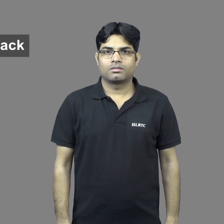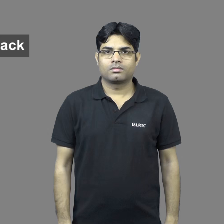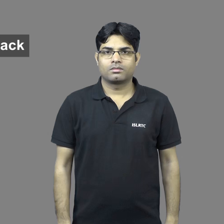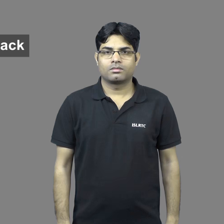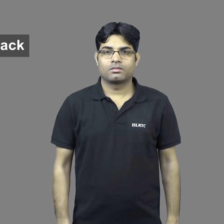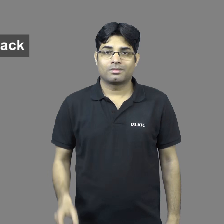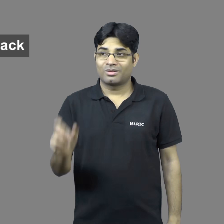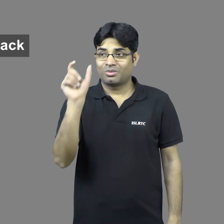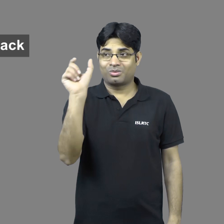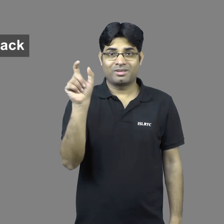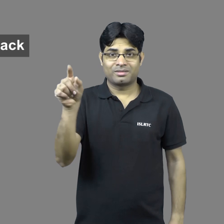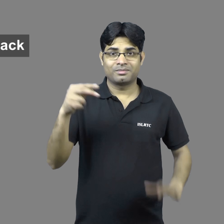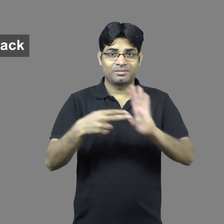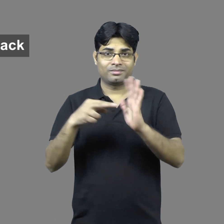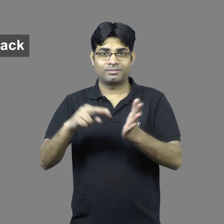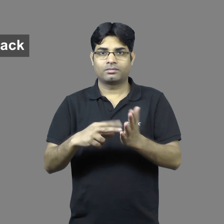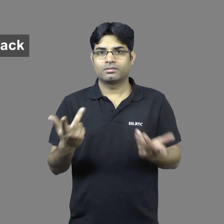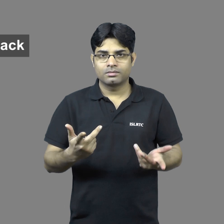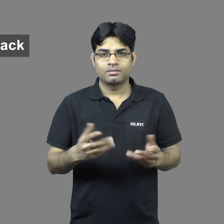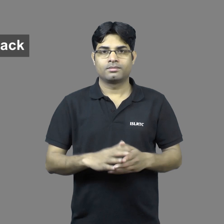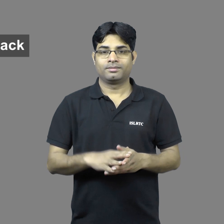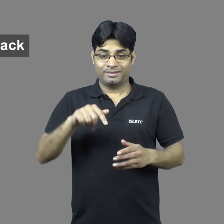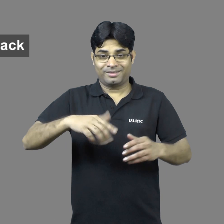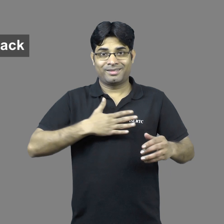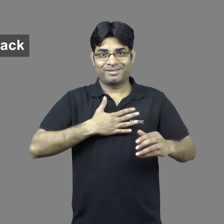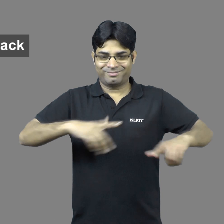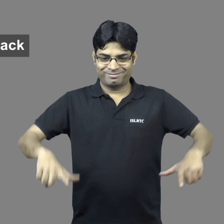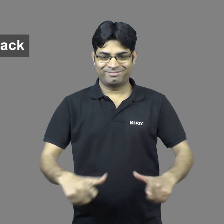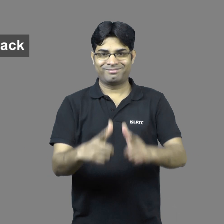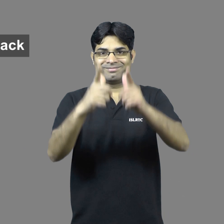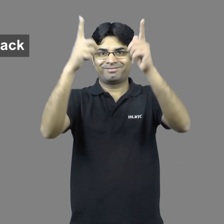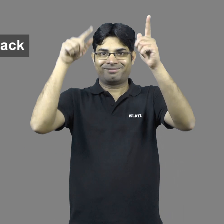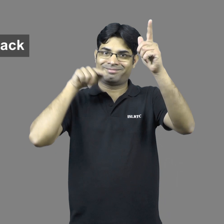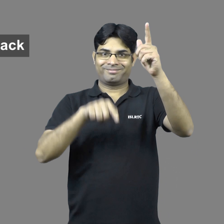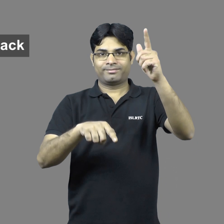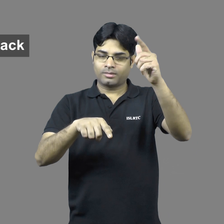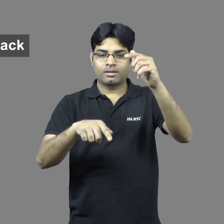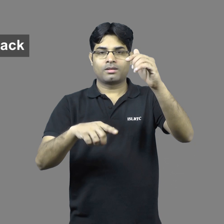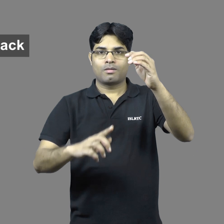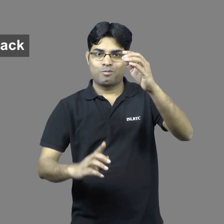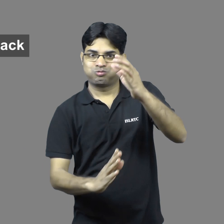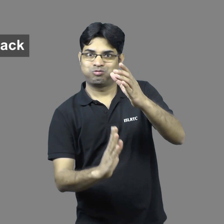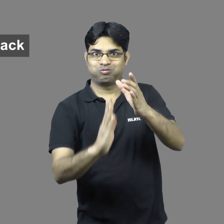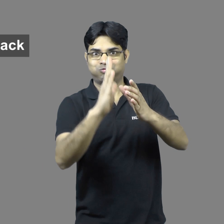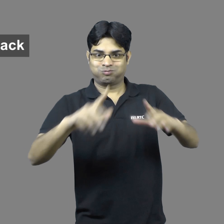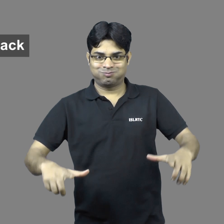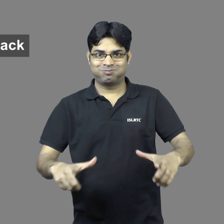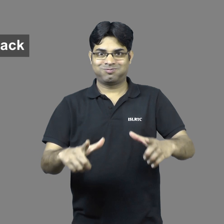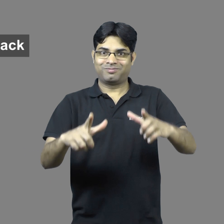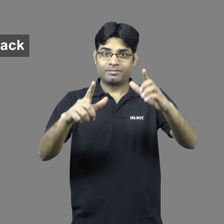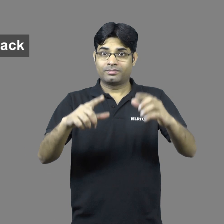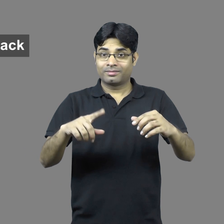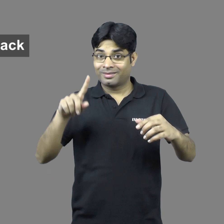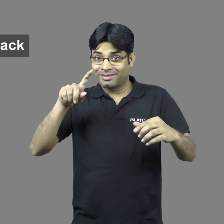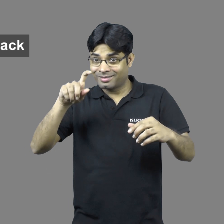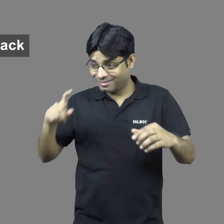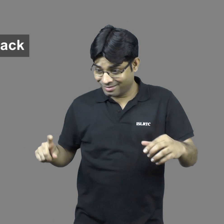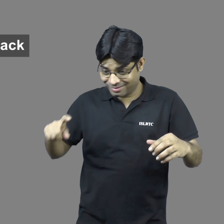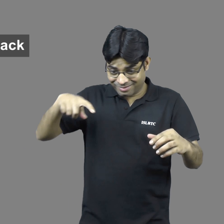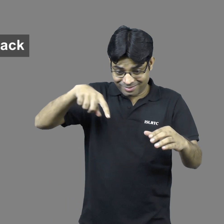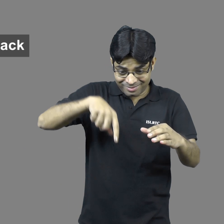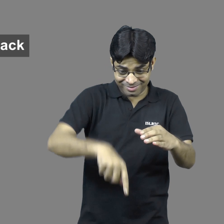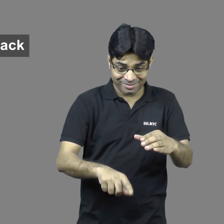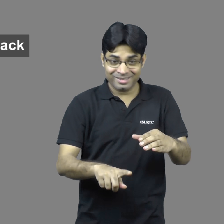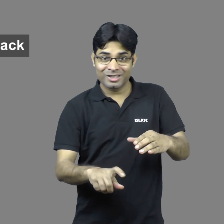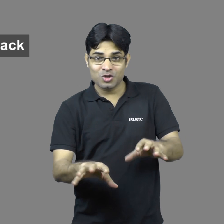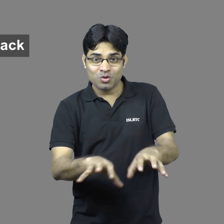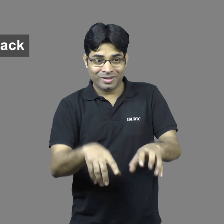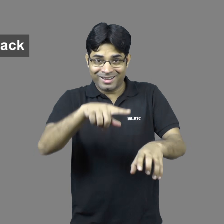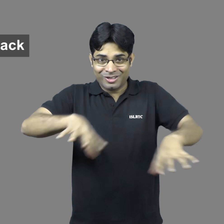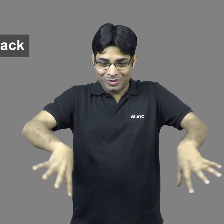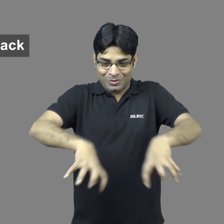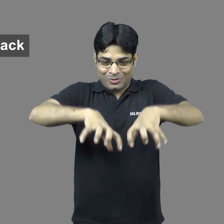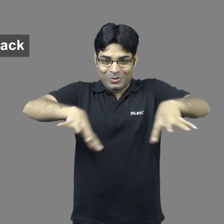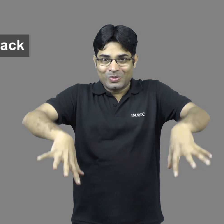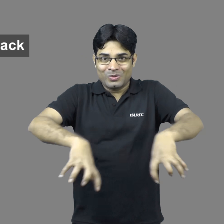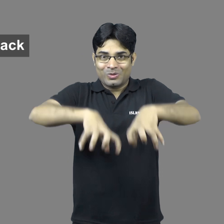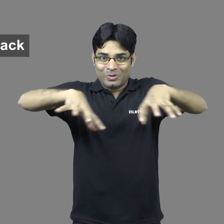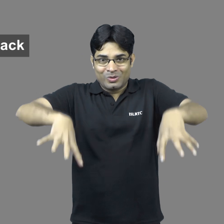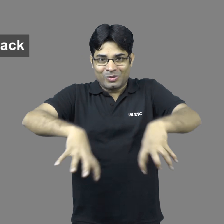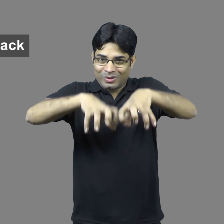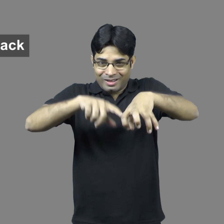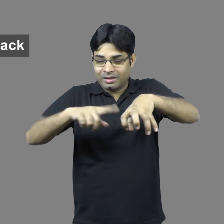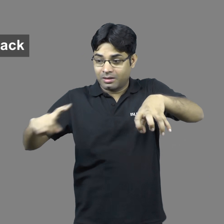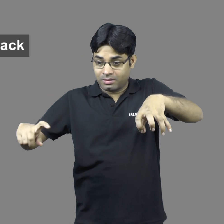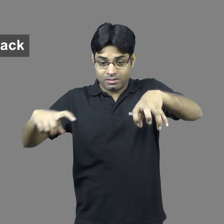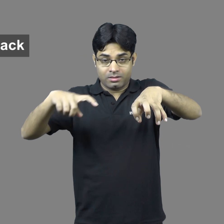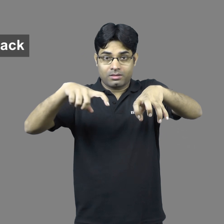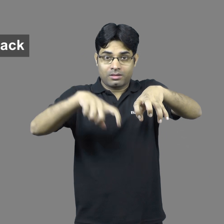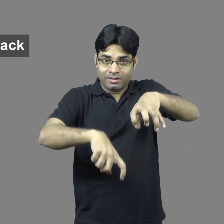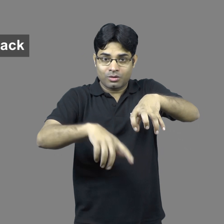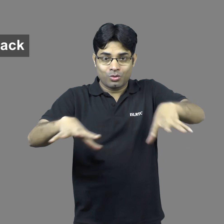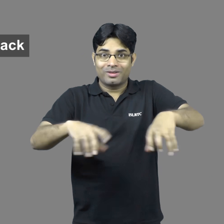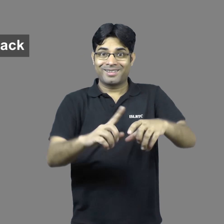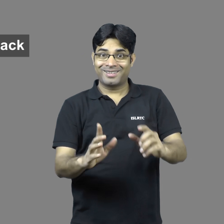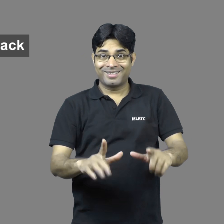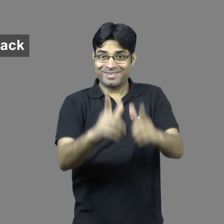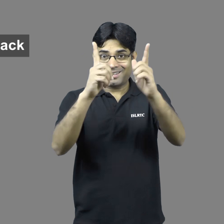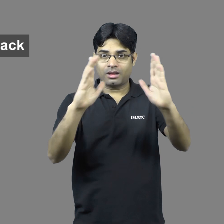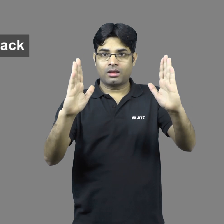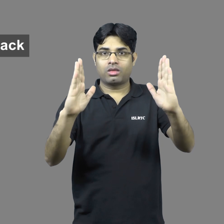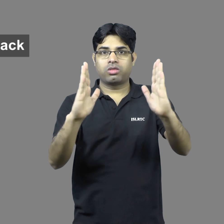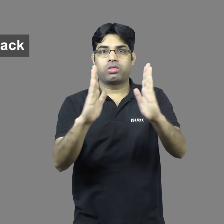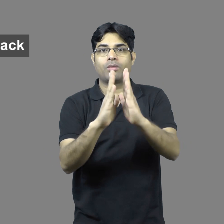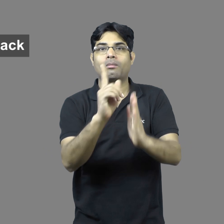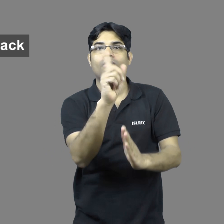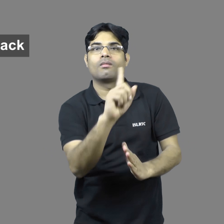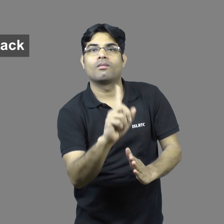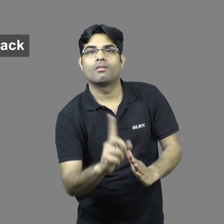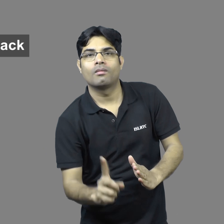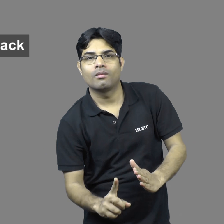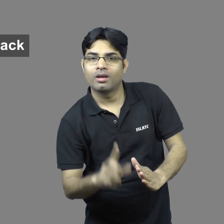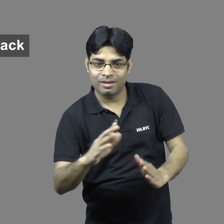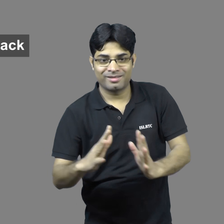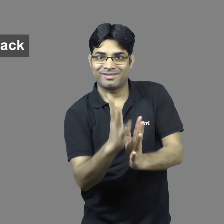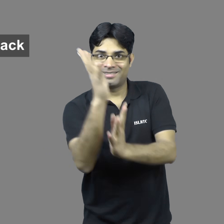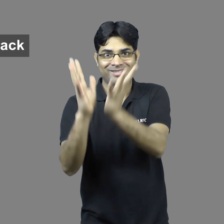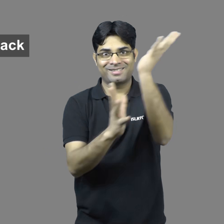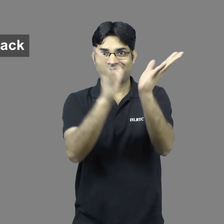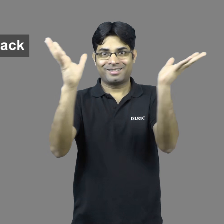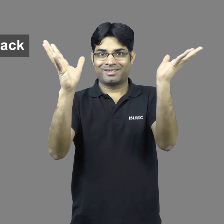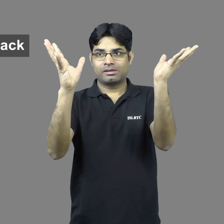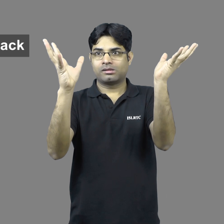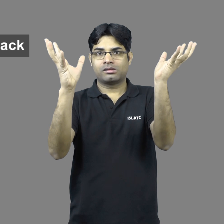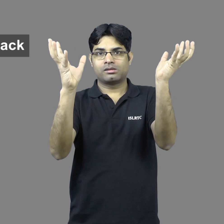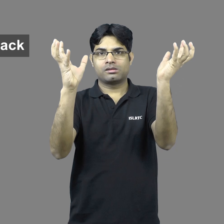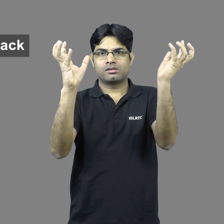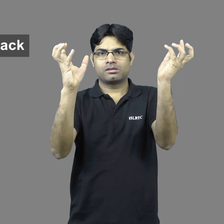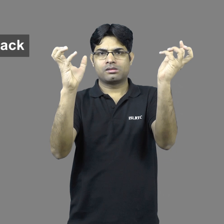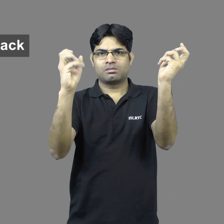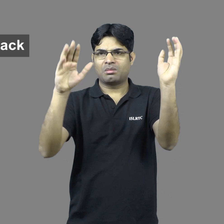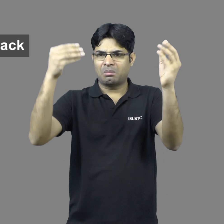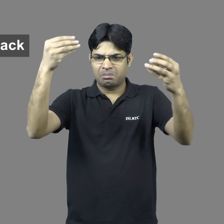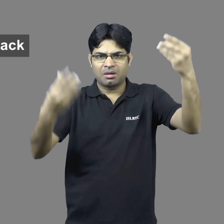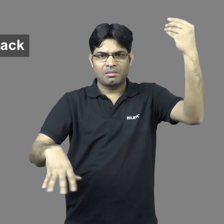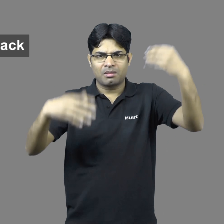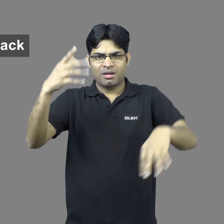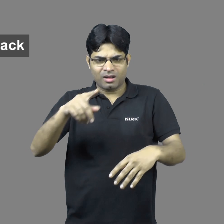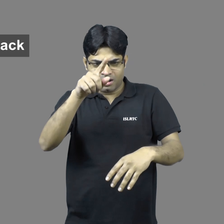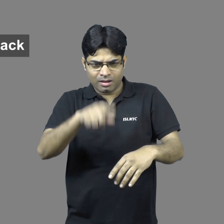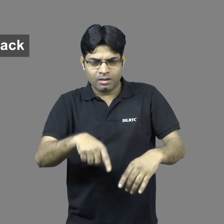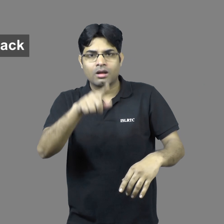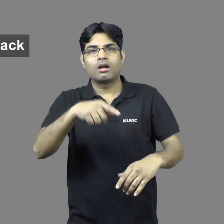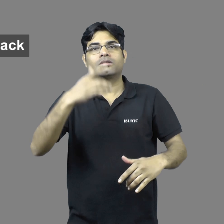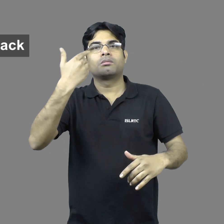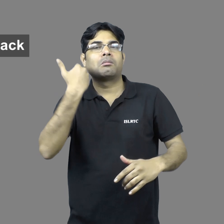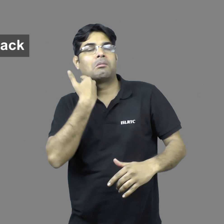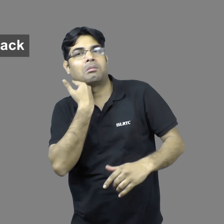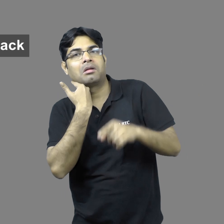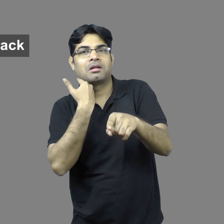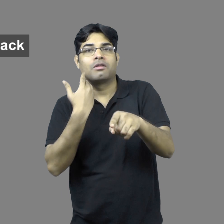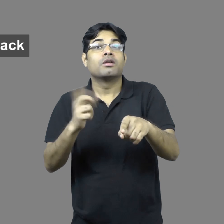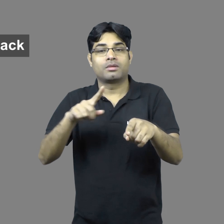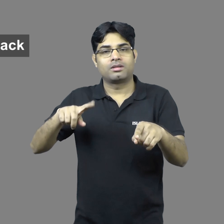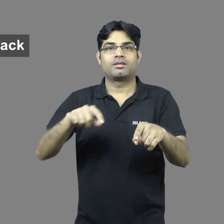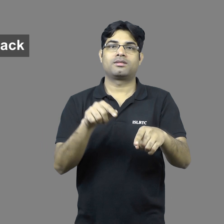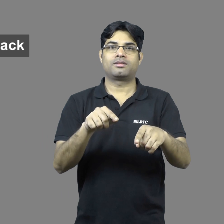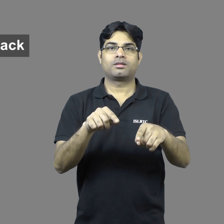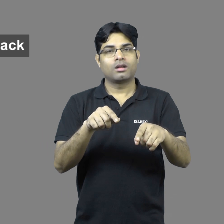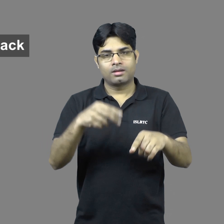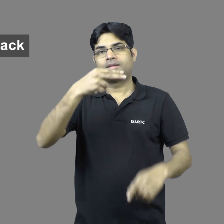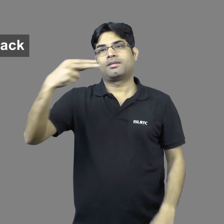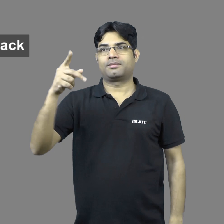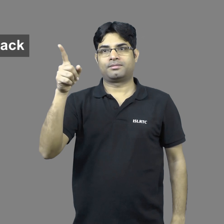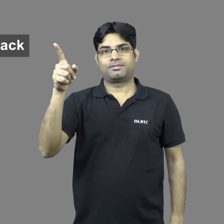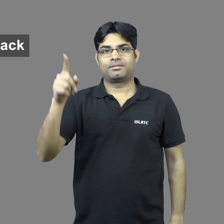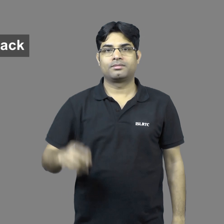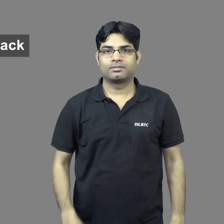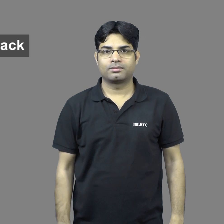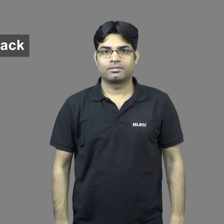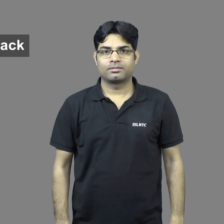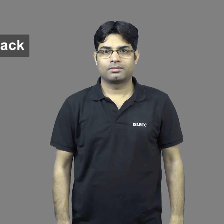Decline and Dies Back